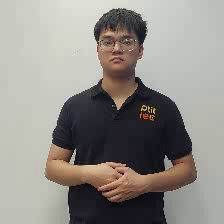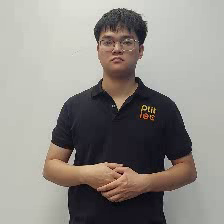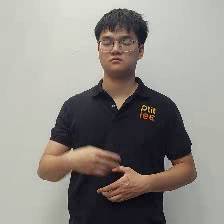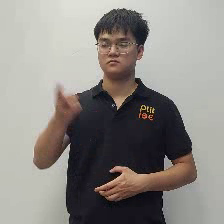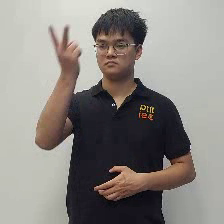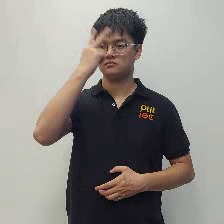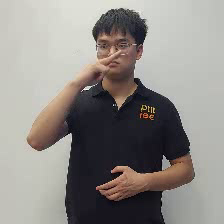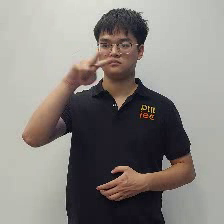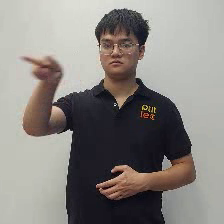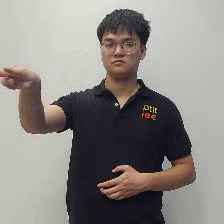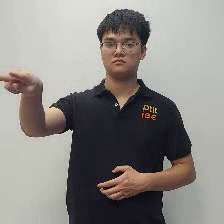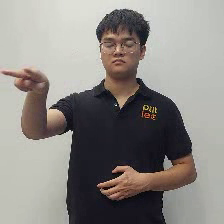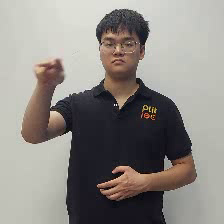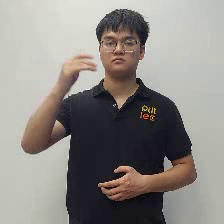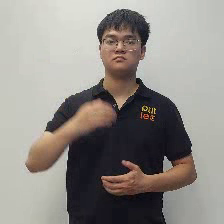Nhìn